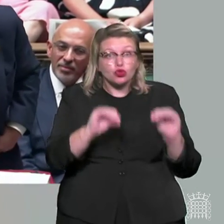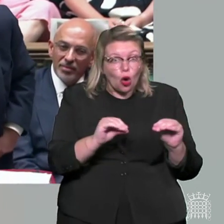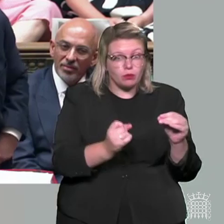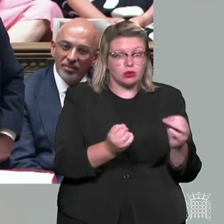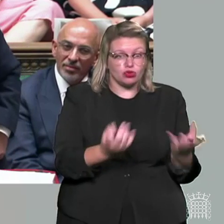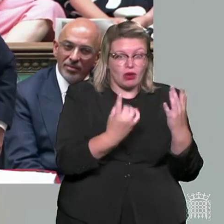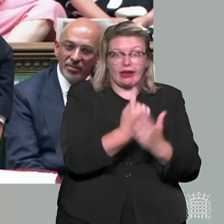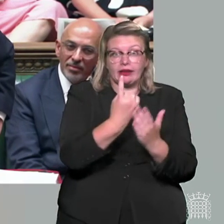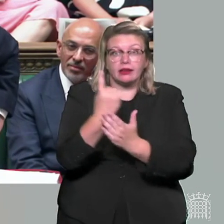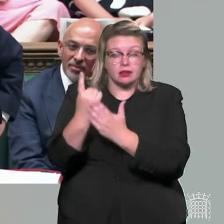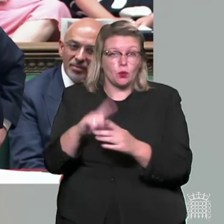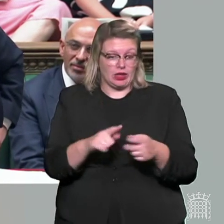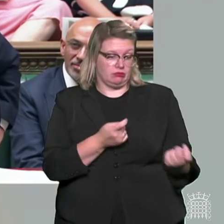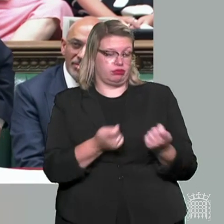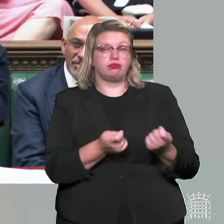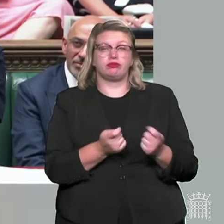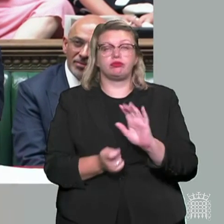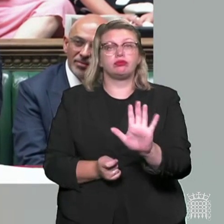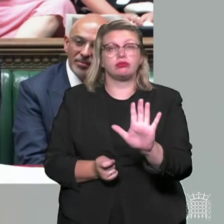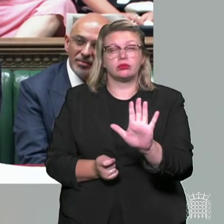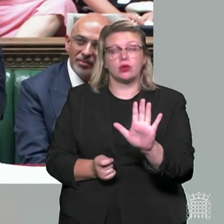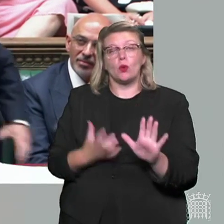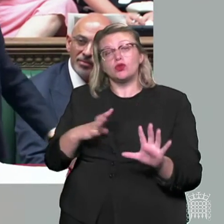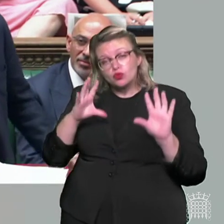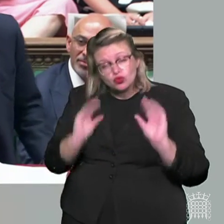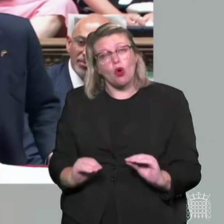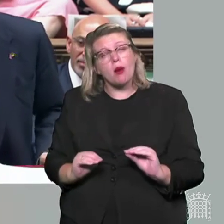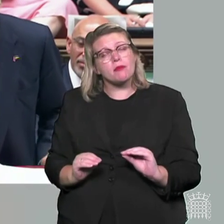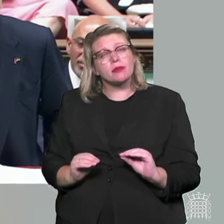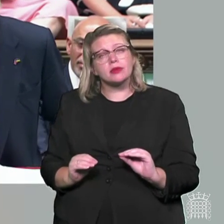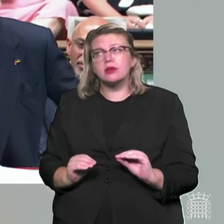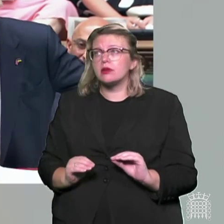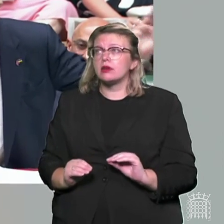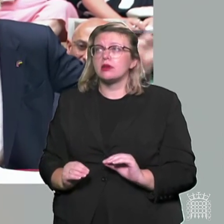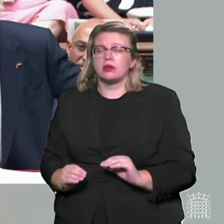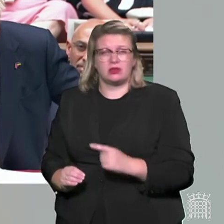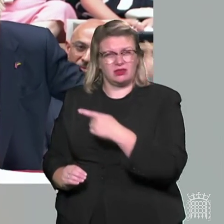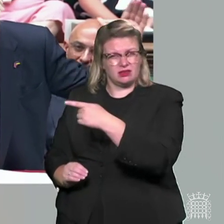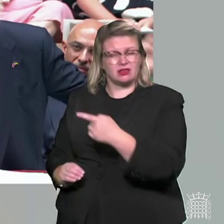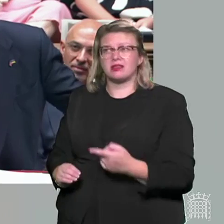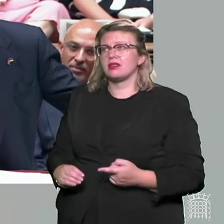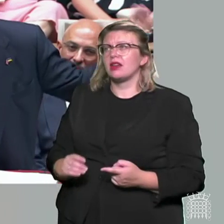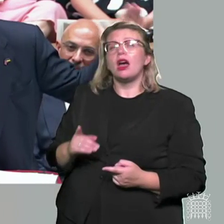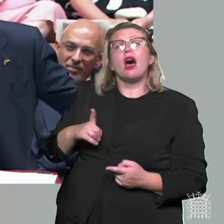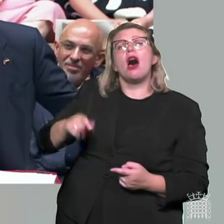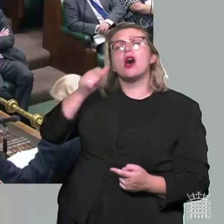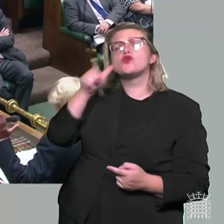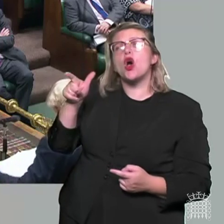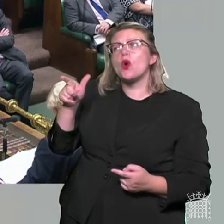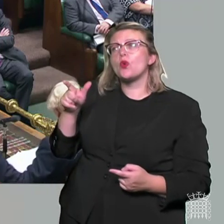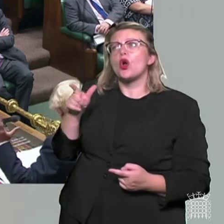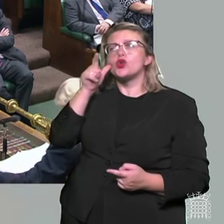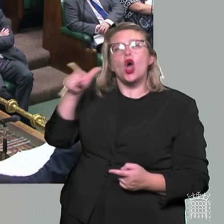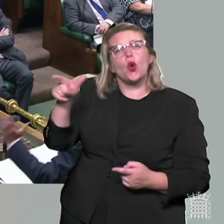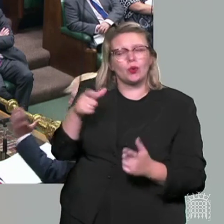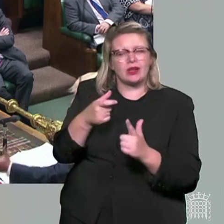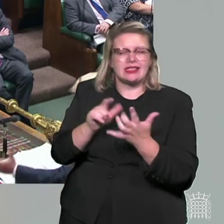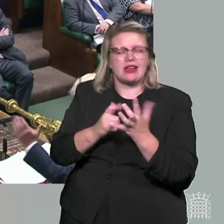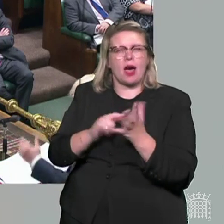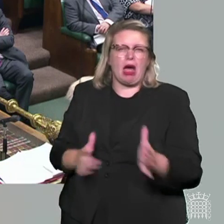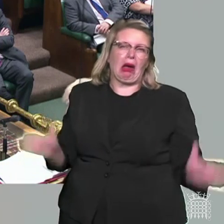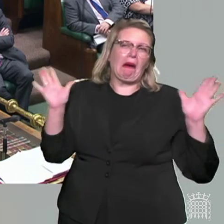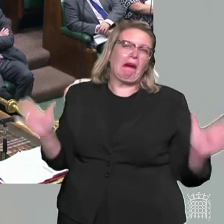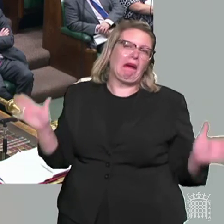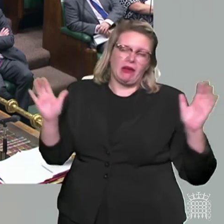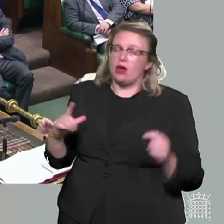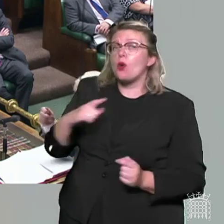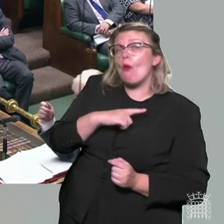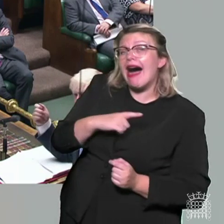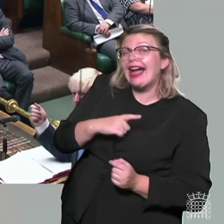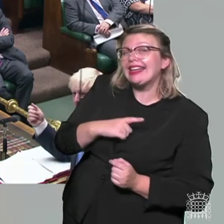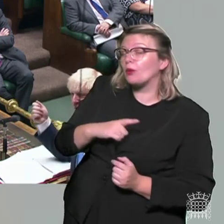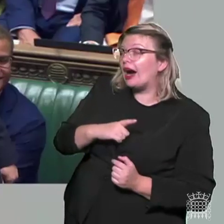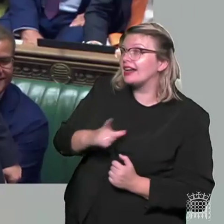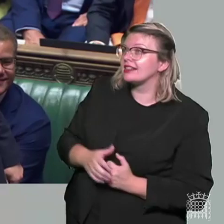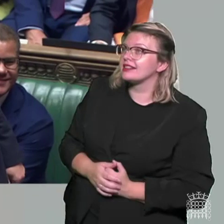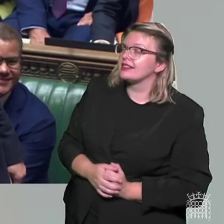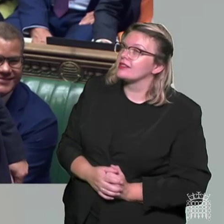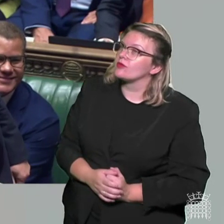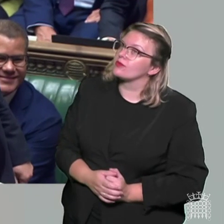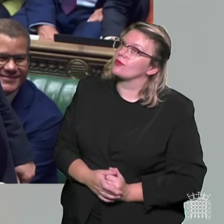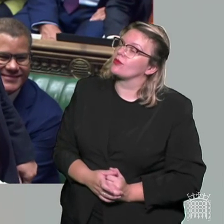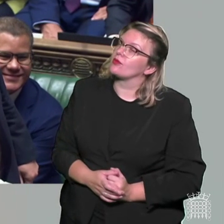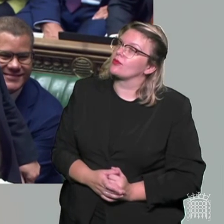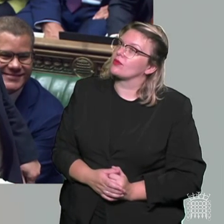I can tell the House why the Leader of the Opposition does that funny wooden flapping gesture—it is because he has the union barons pulling his strings from beneath.